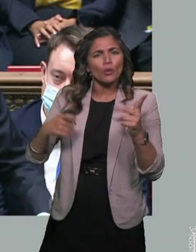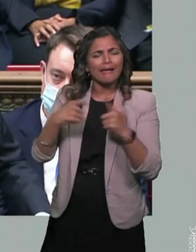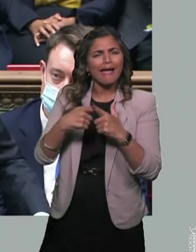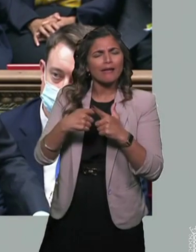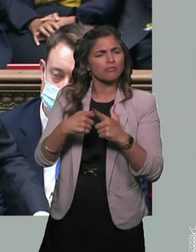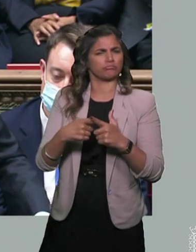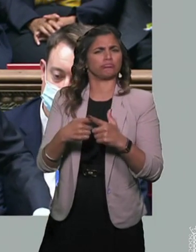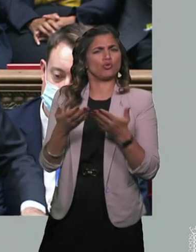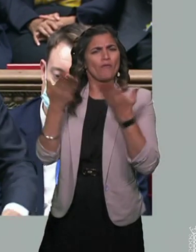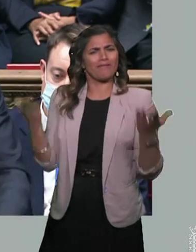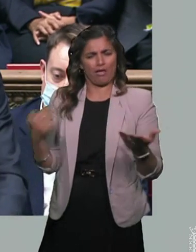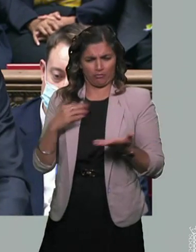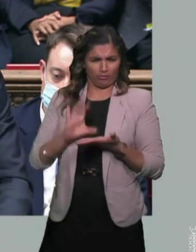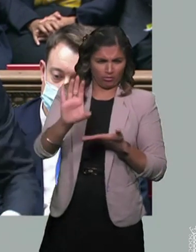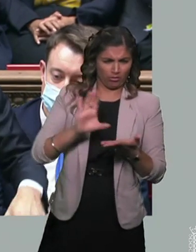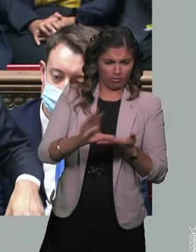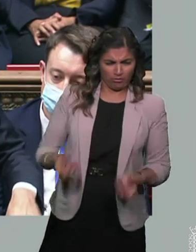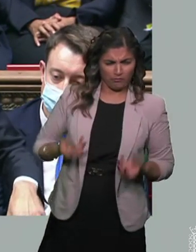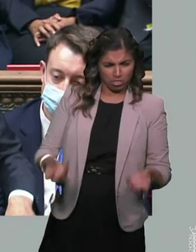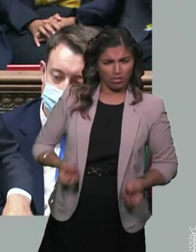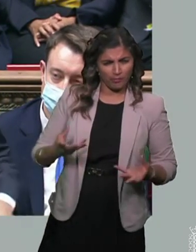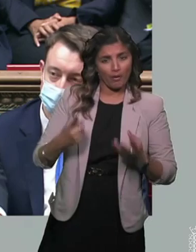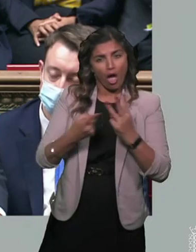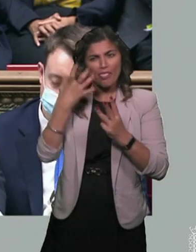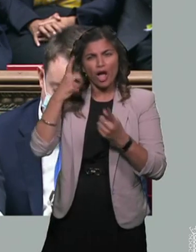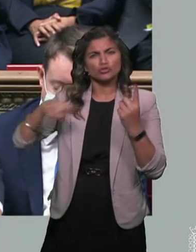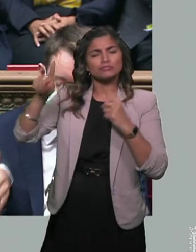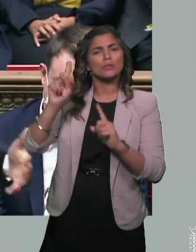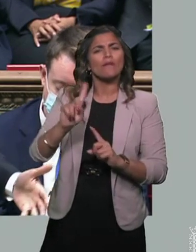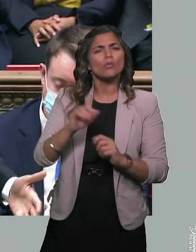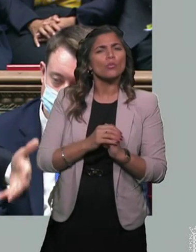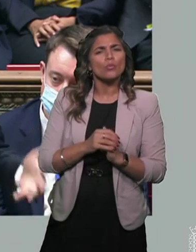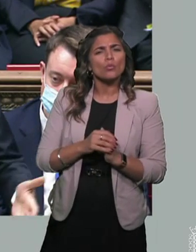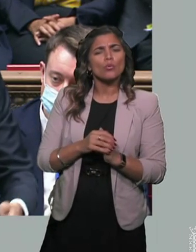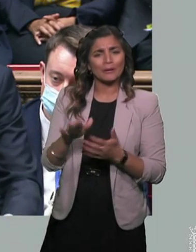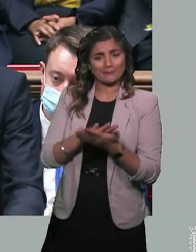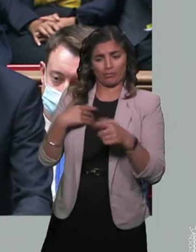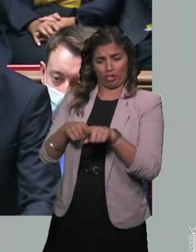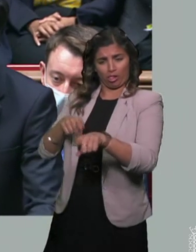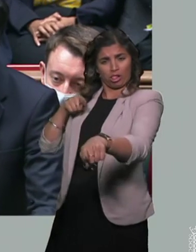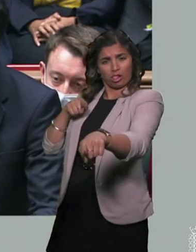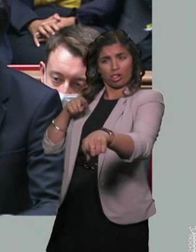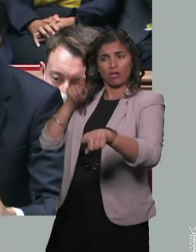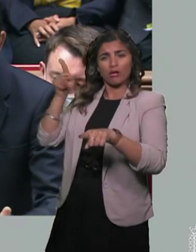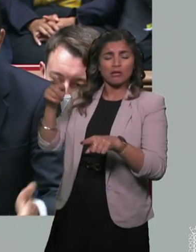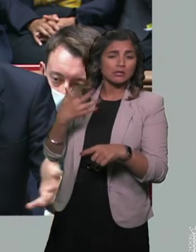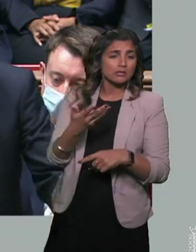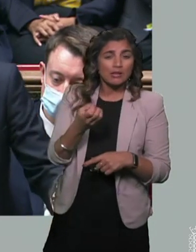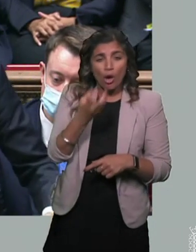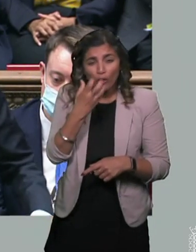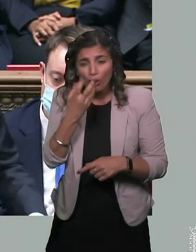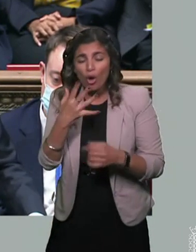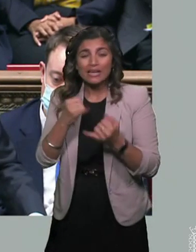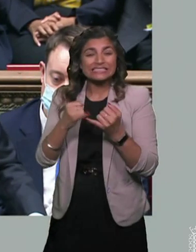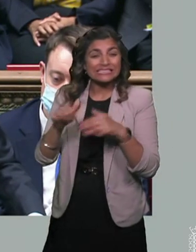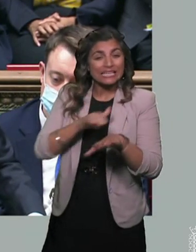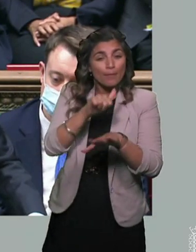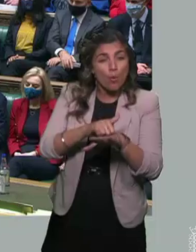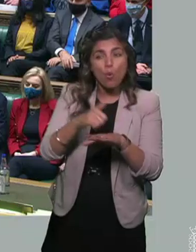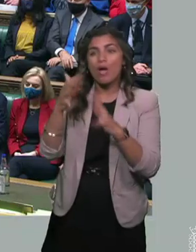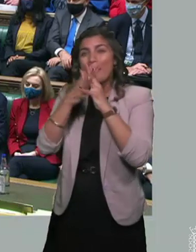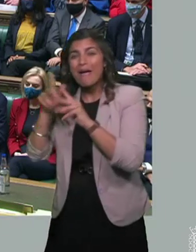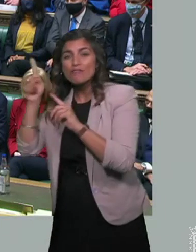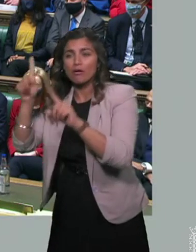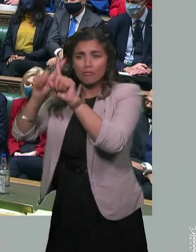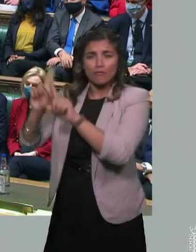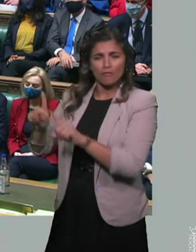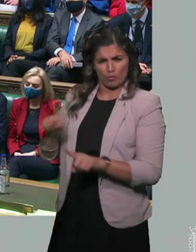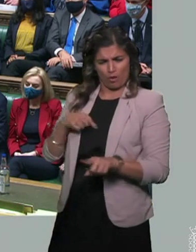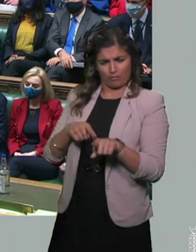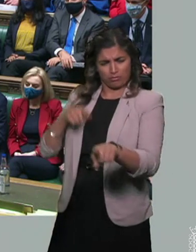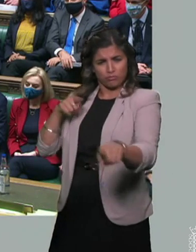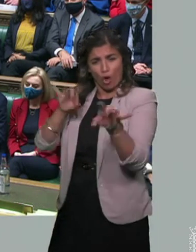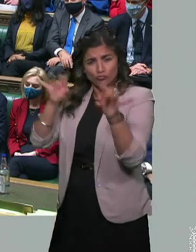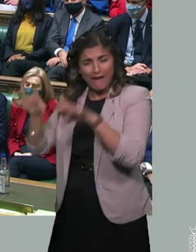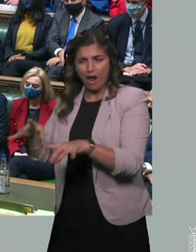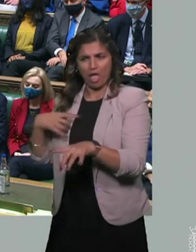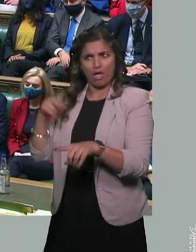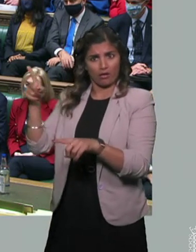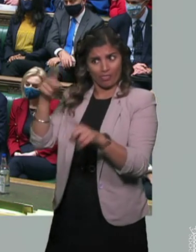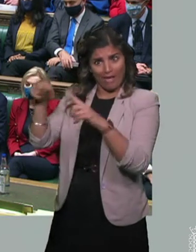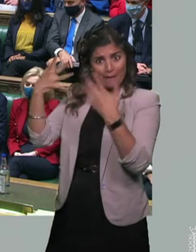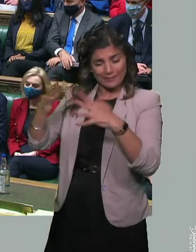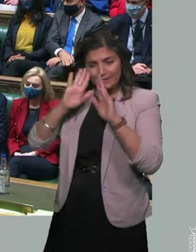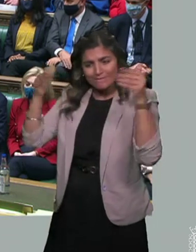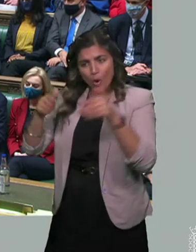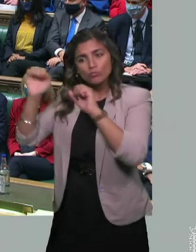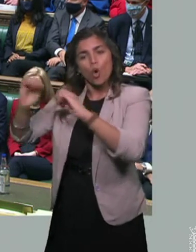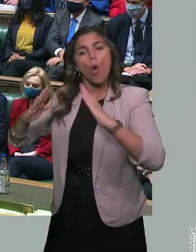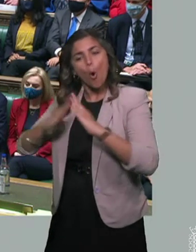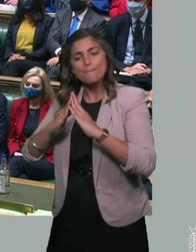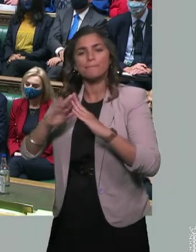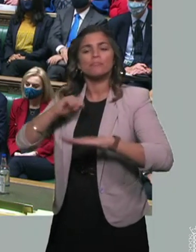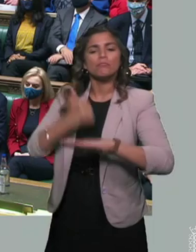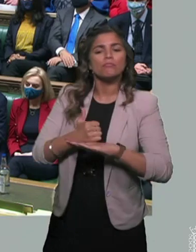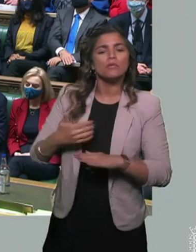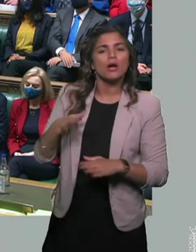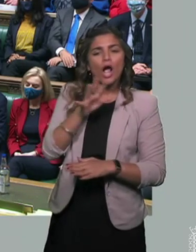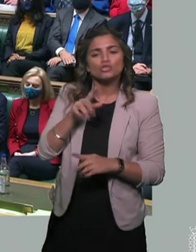That is unfair on British taxpayers and it puts us out of step with places like Australia, Canada, Hong Kong, Singapore, Switzerland and the USA, which have all focused their R&D tax reliefs on domestic activity.